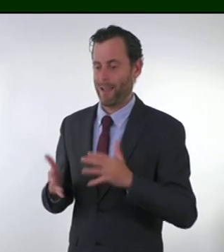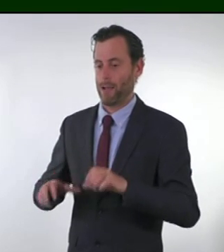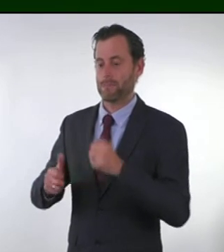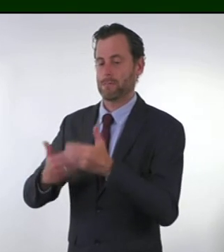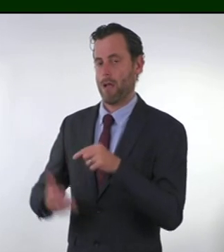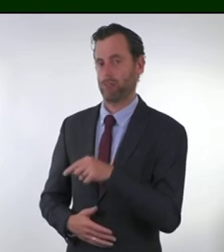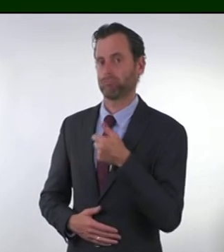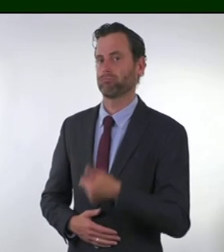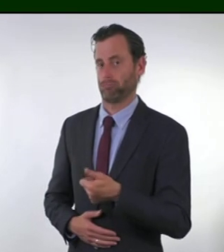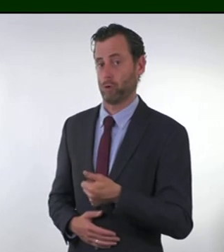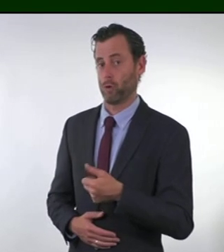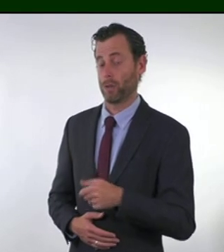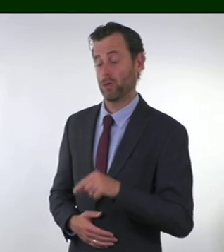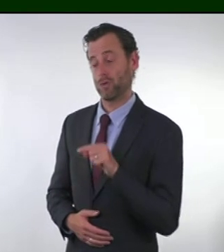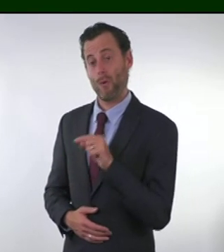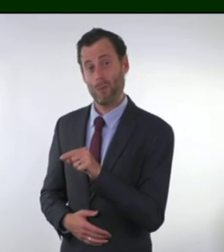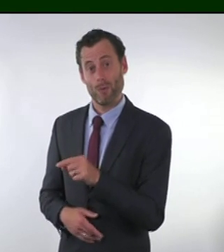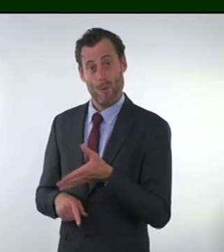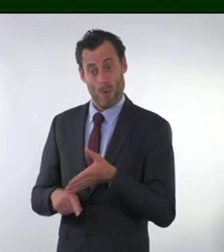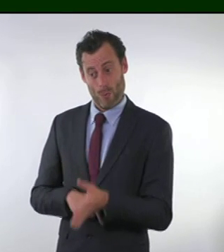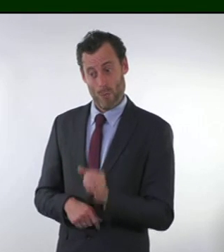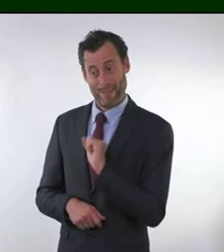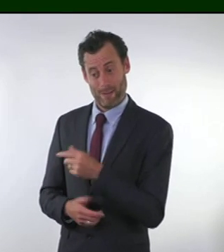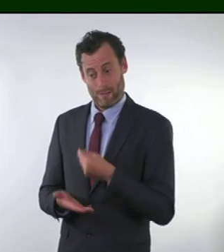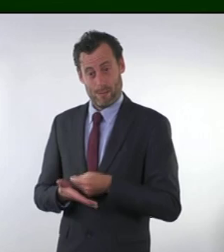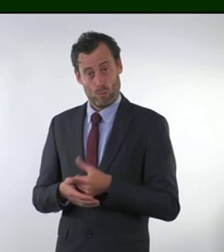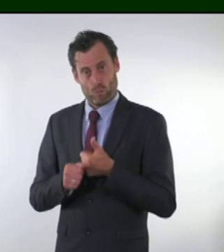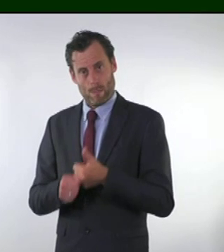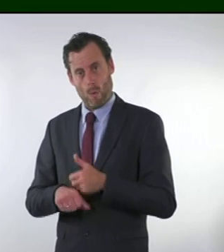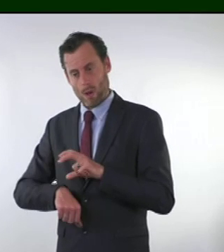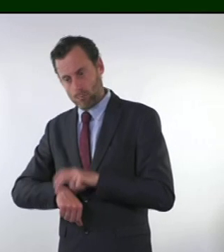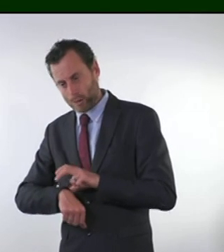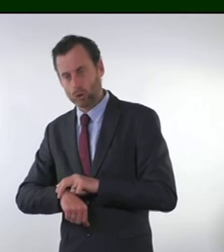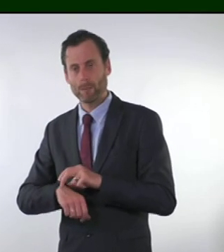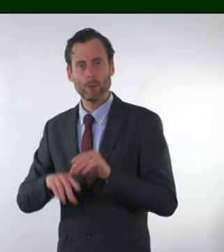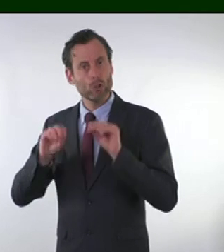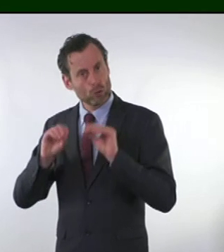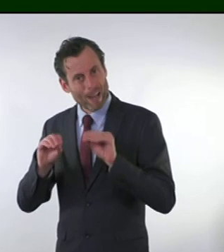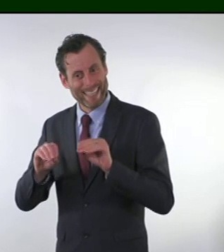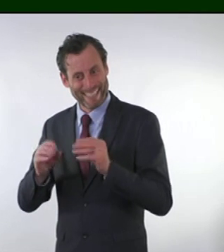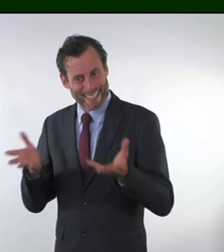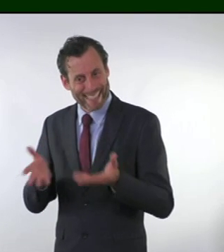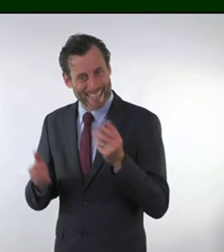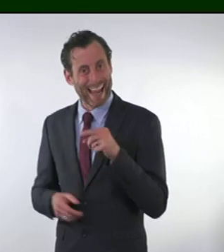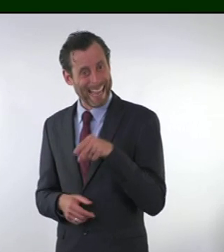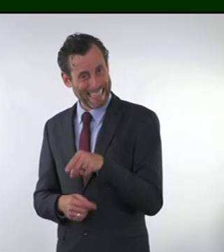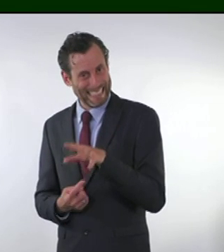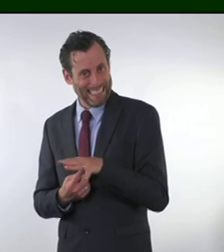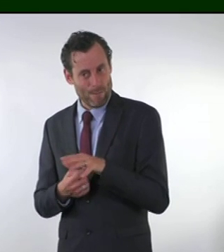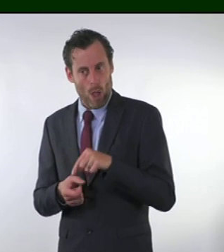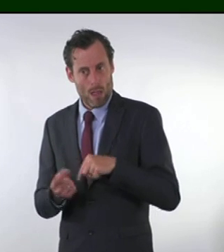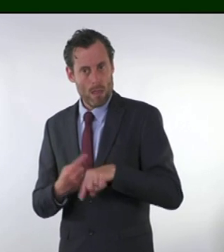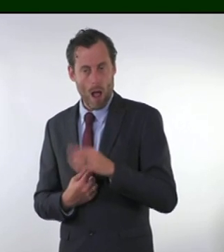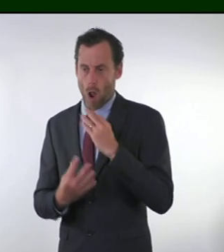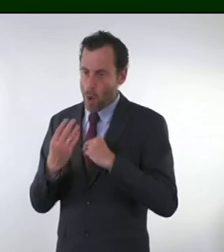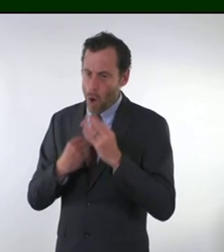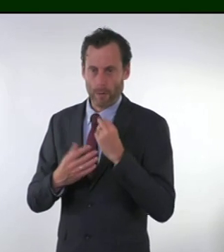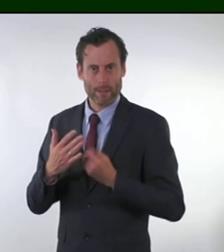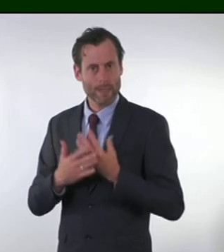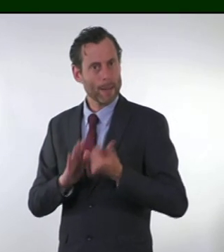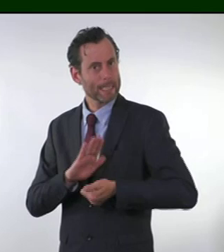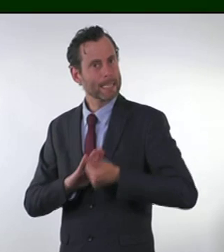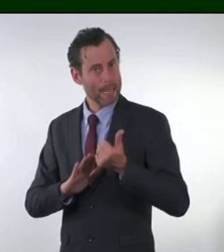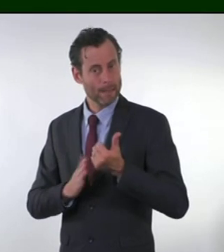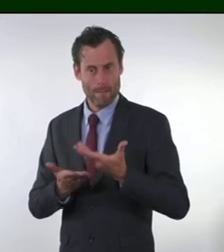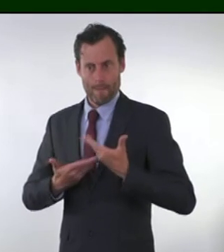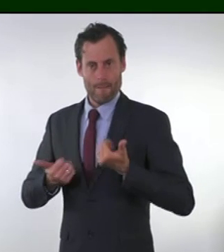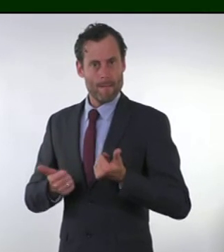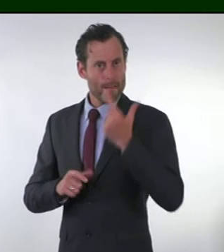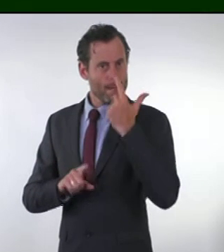Does he agree that a comprehensive package of support for apprenticeships and traineeships, and other support too, will allow young people to acquire the skills they need to take the opportunities of the future?